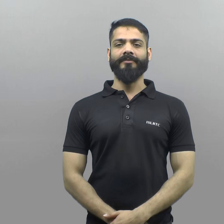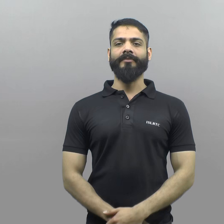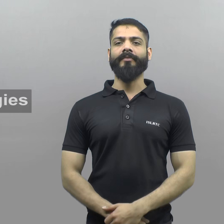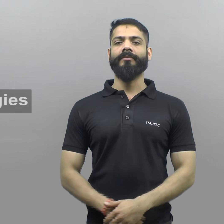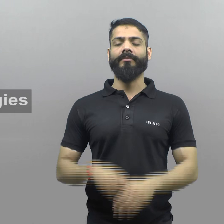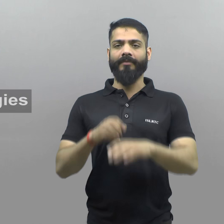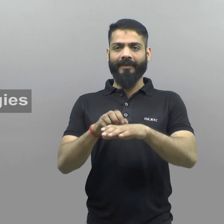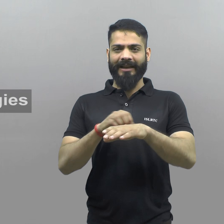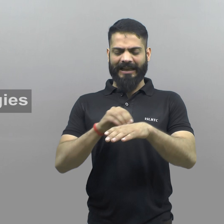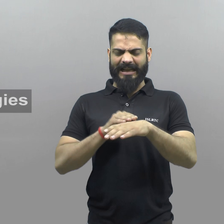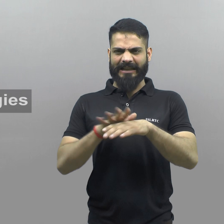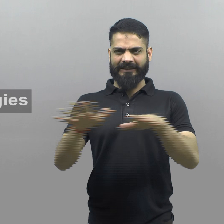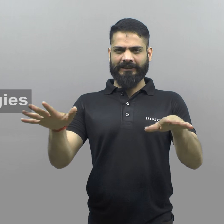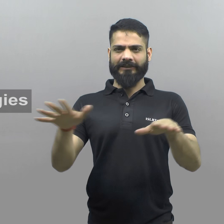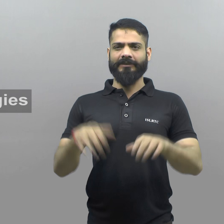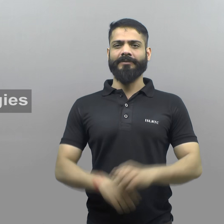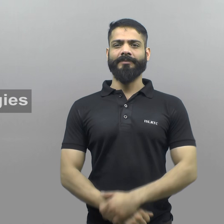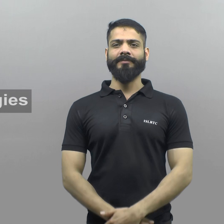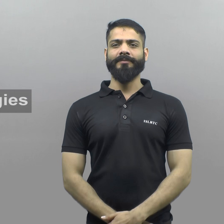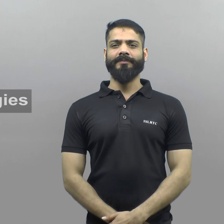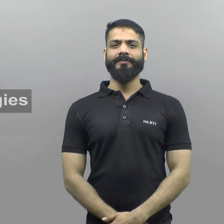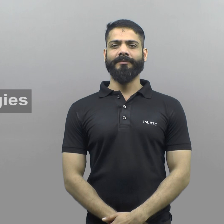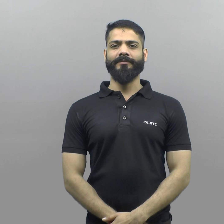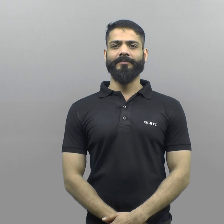Allergies